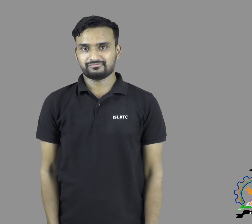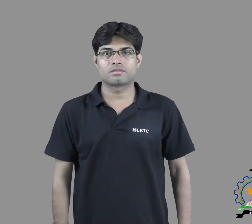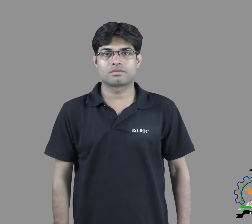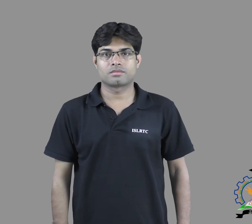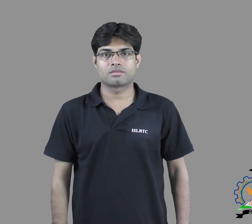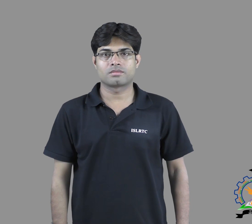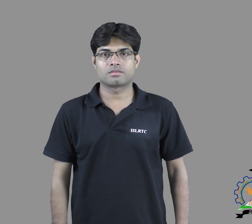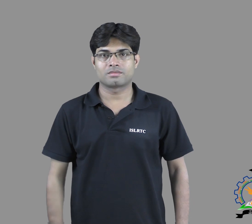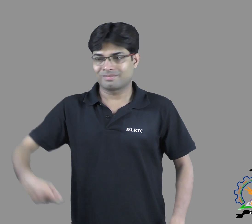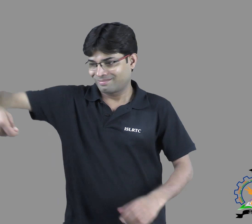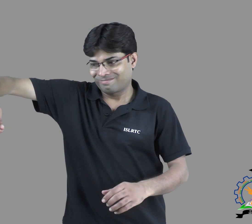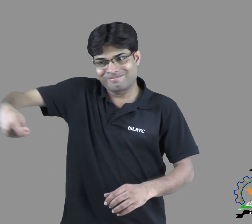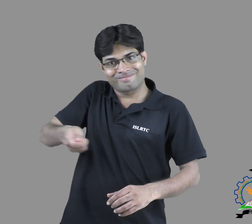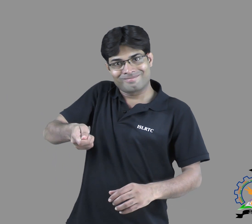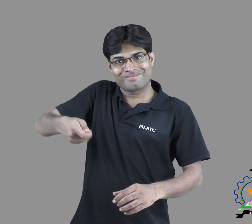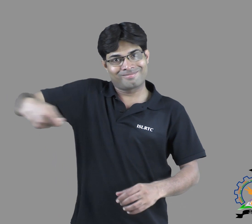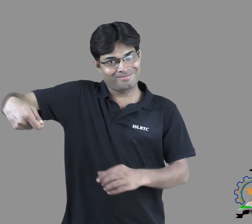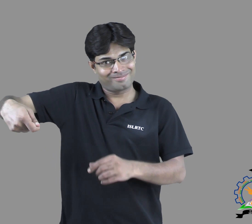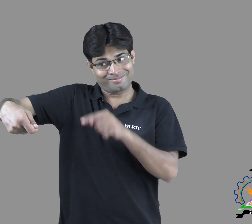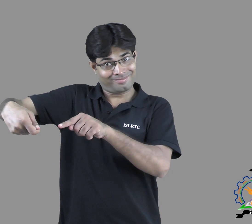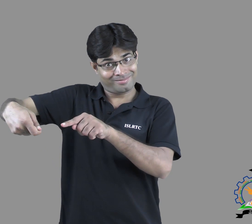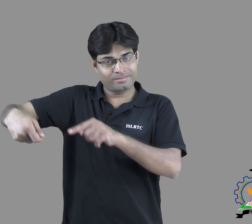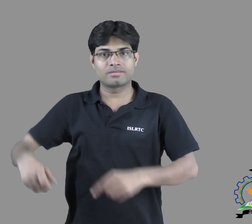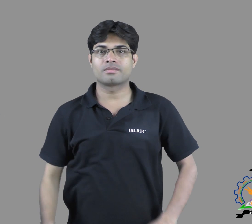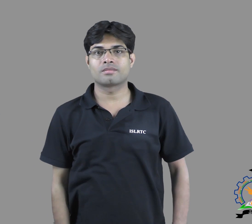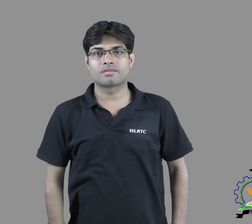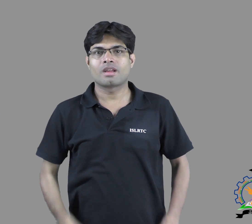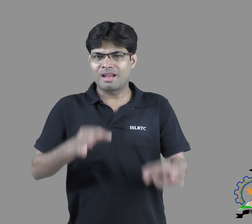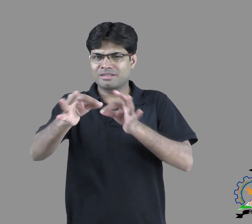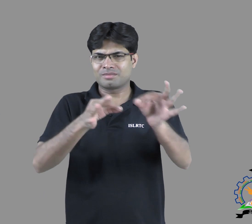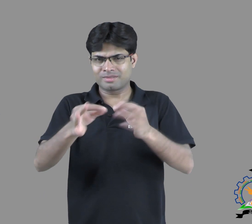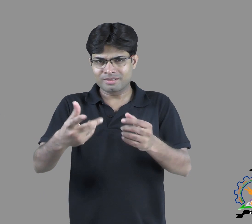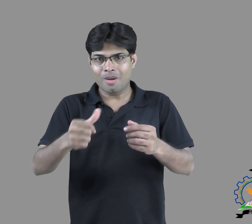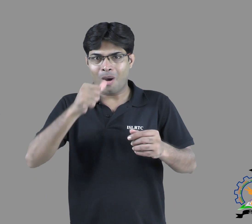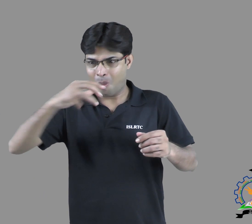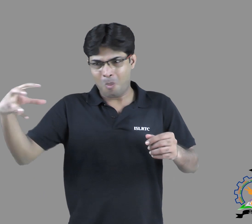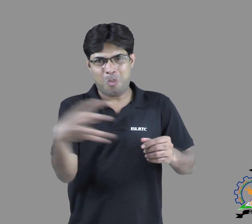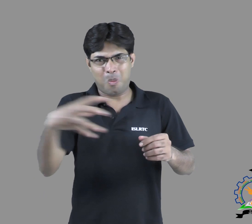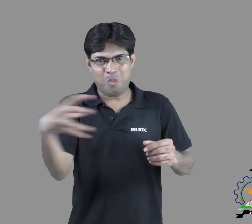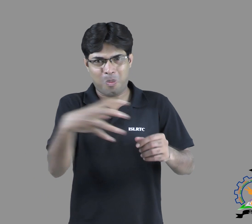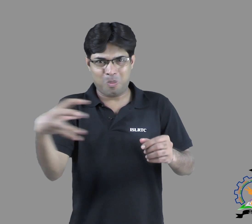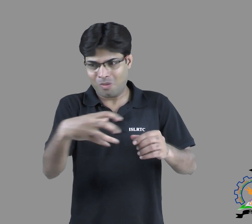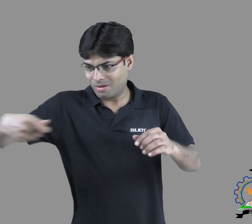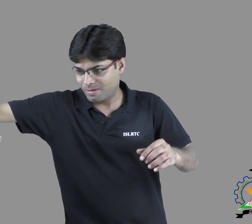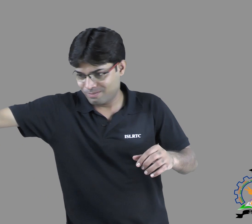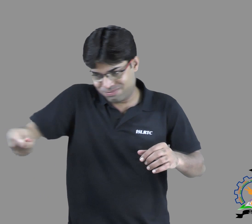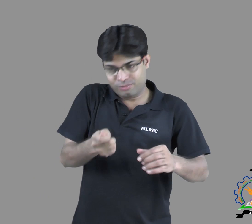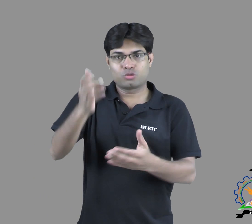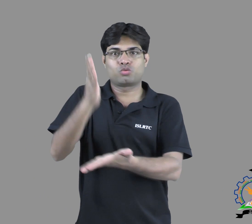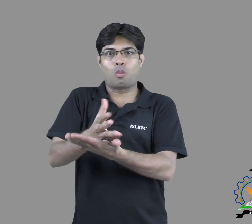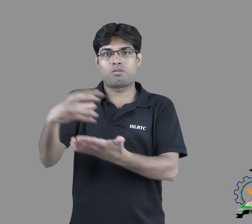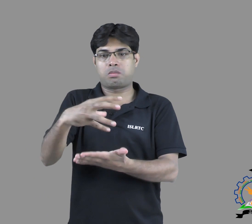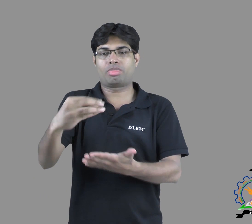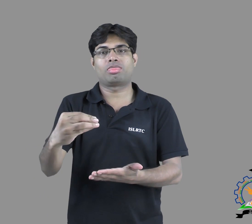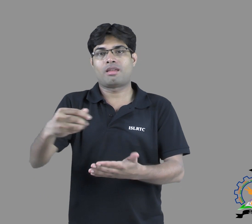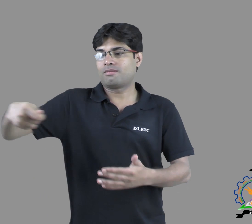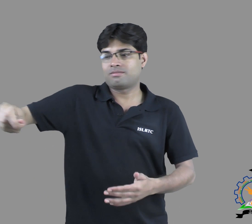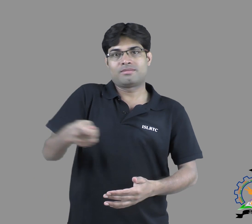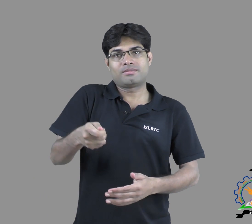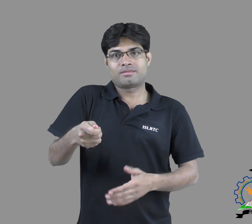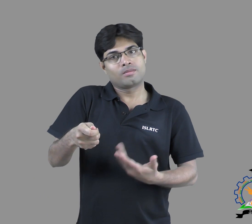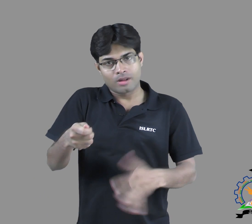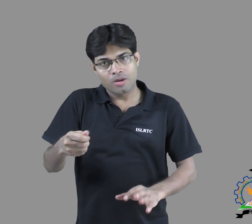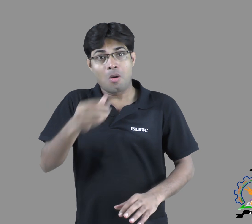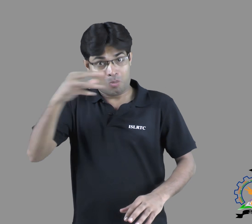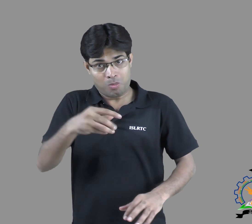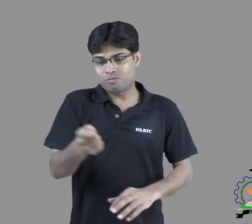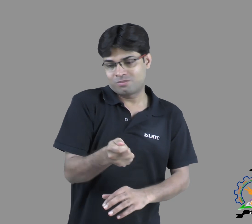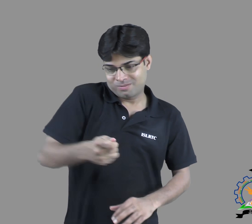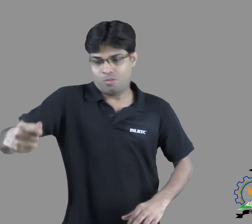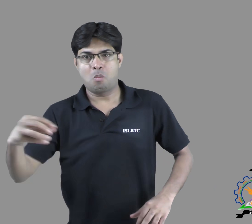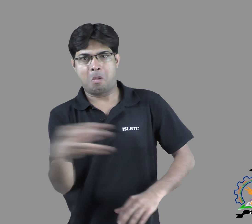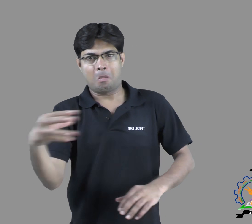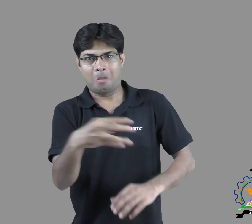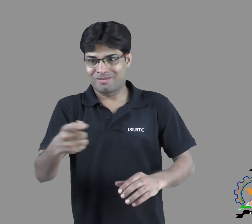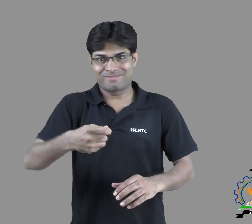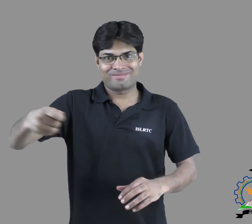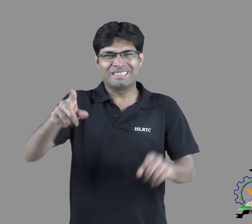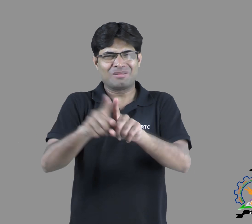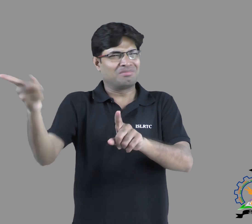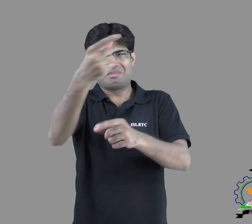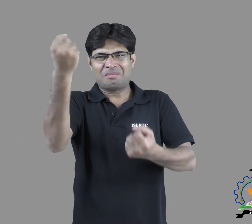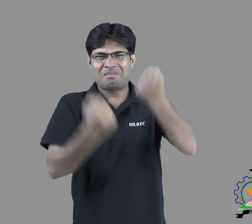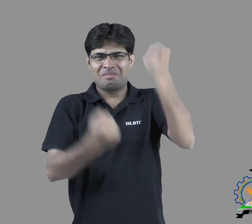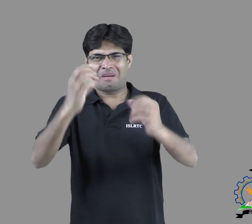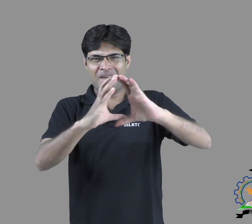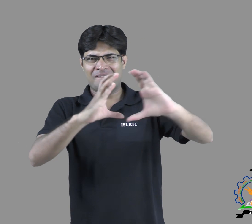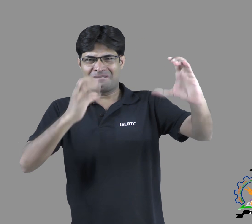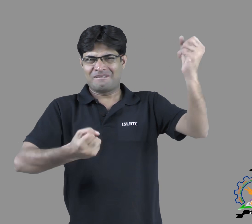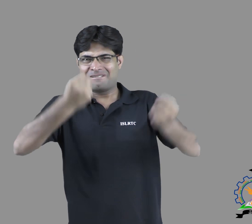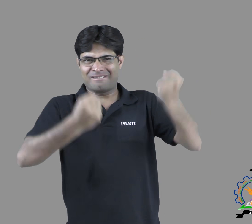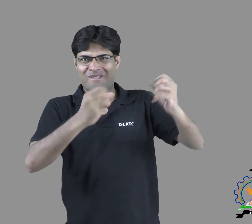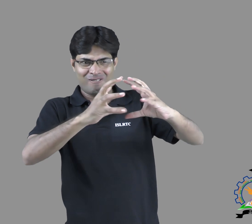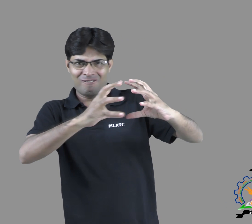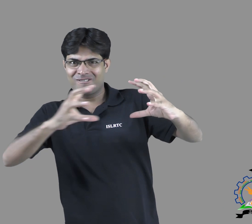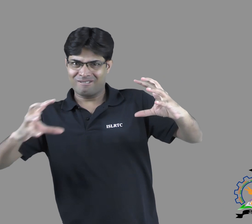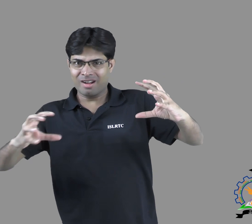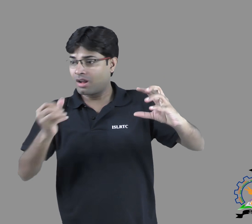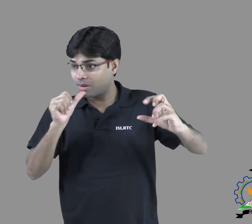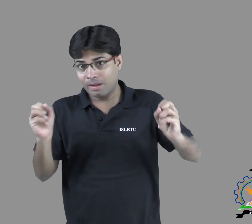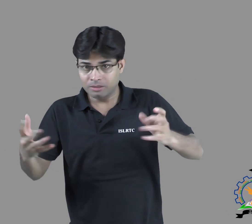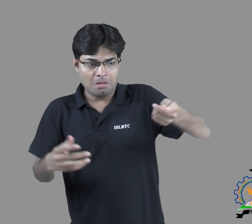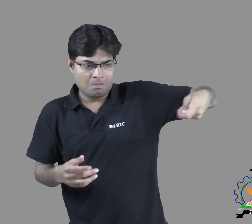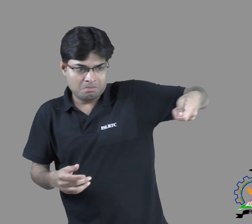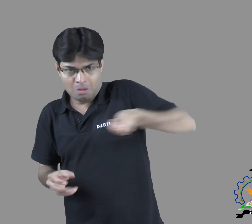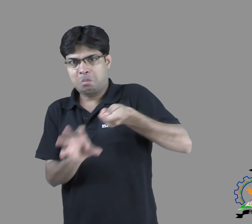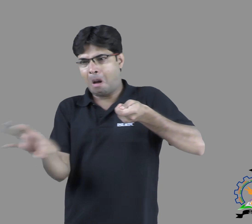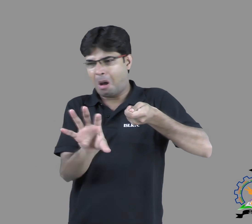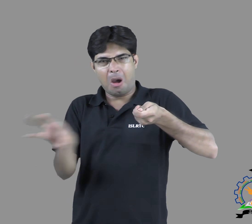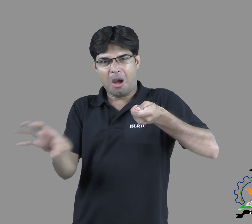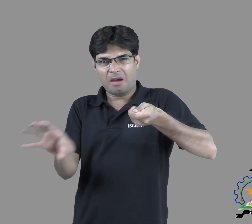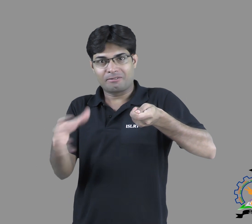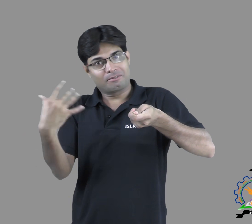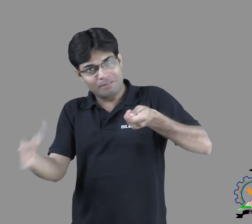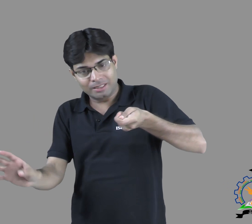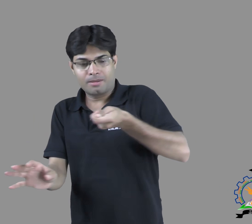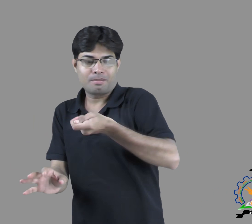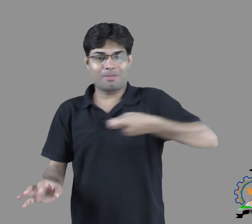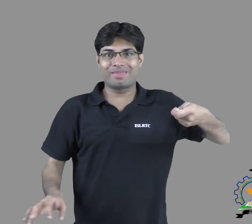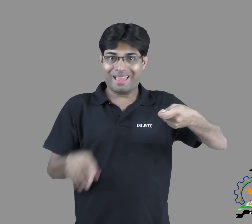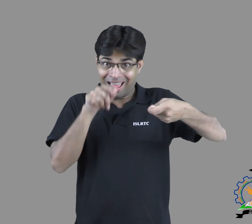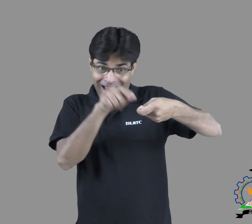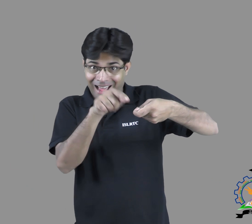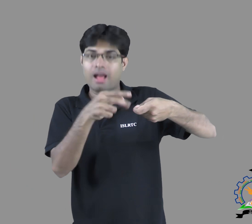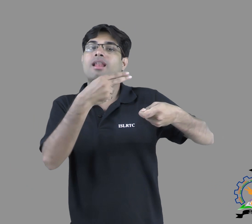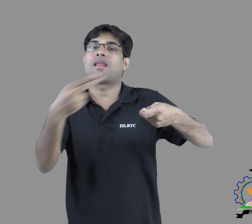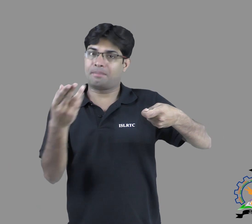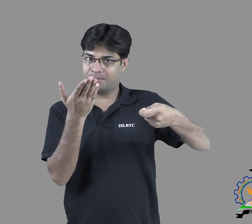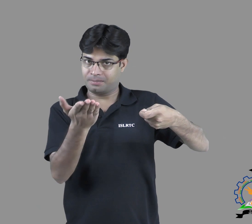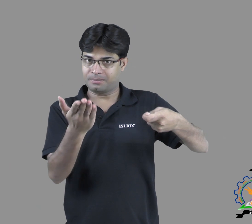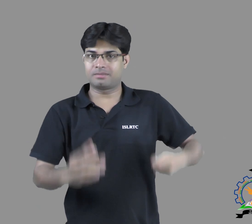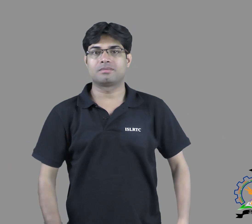Valve